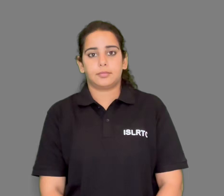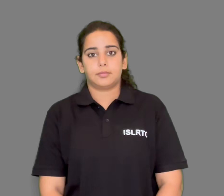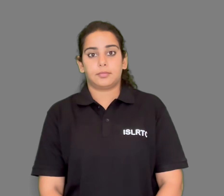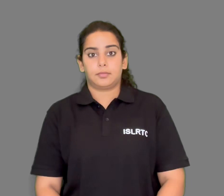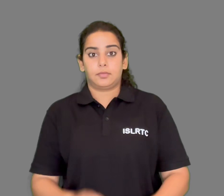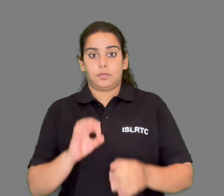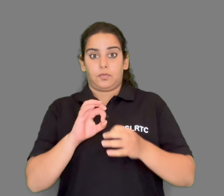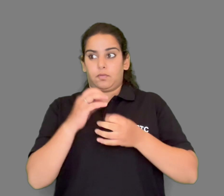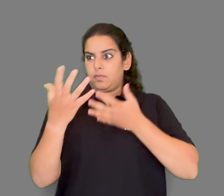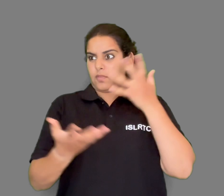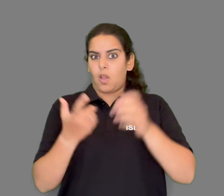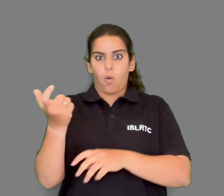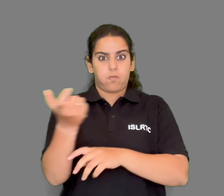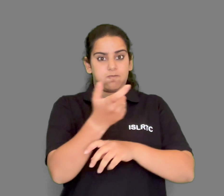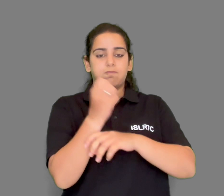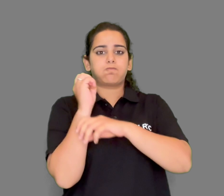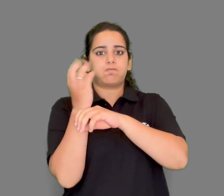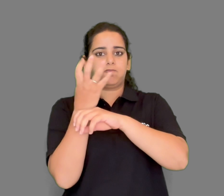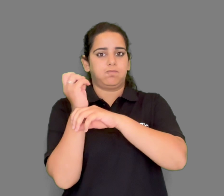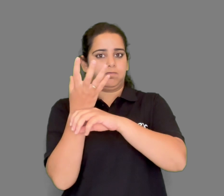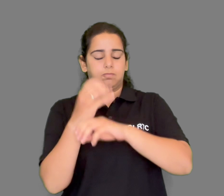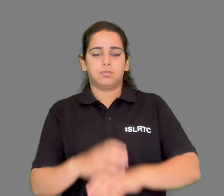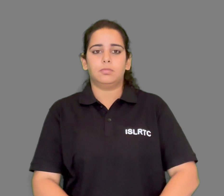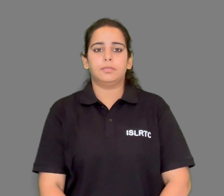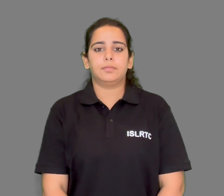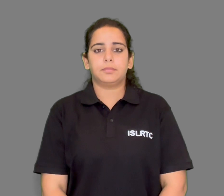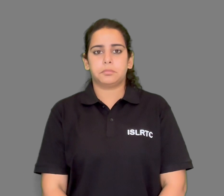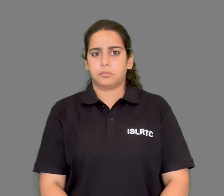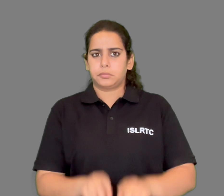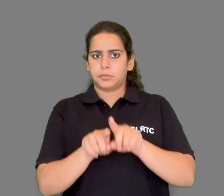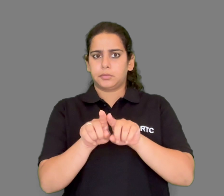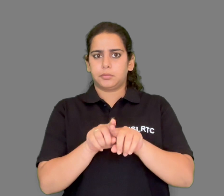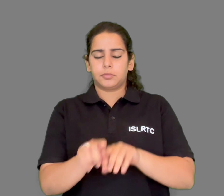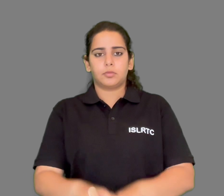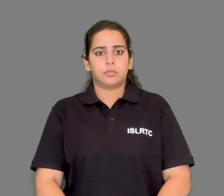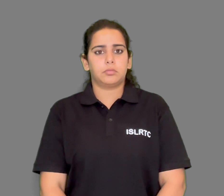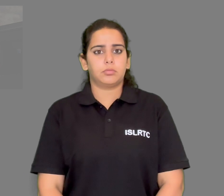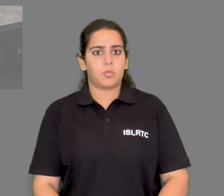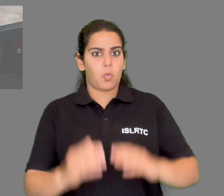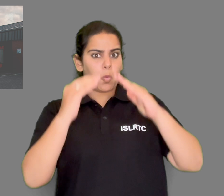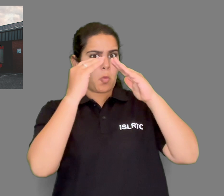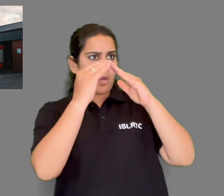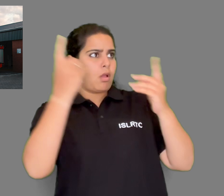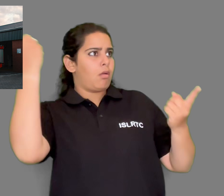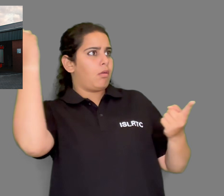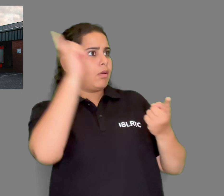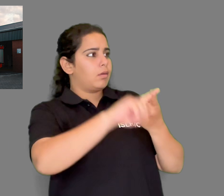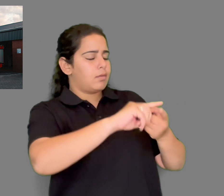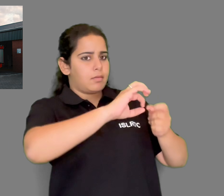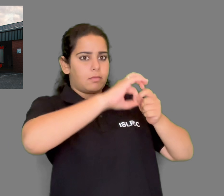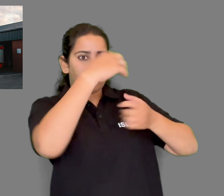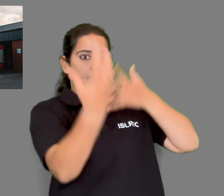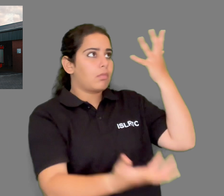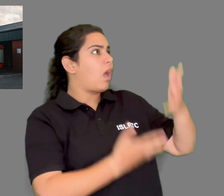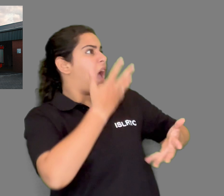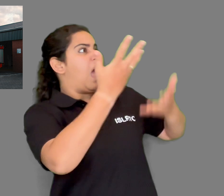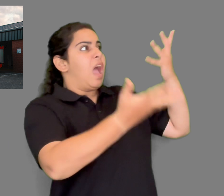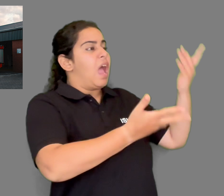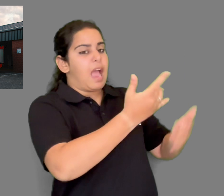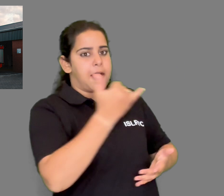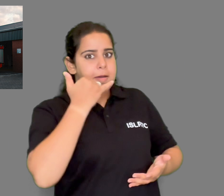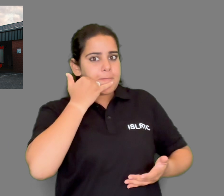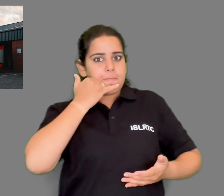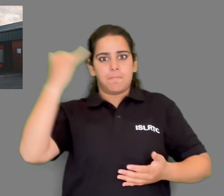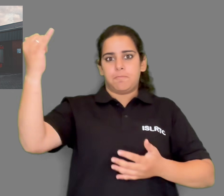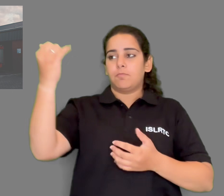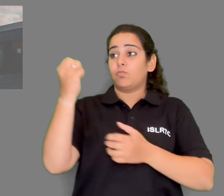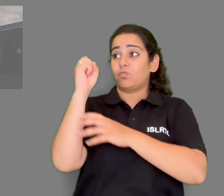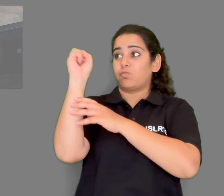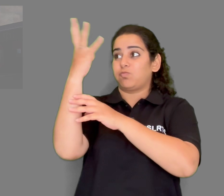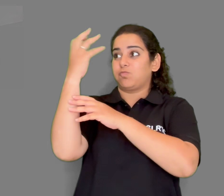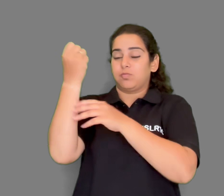Fire engine A vehicle carrying firefighters and equipment for fighting